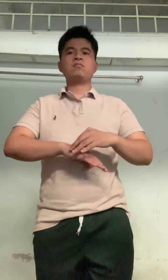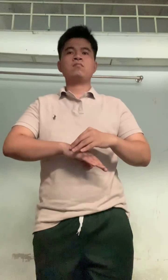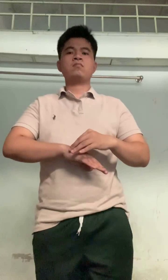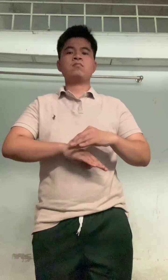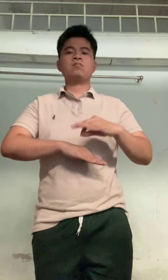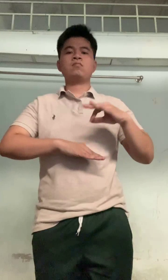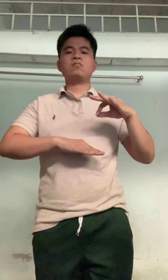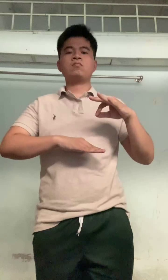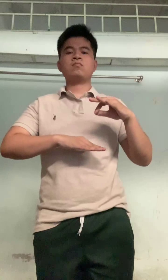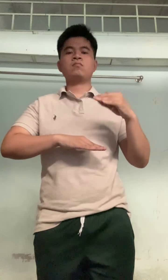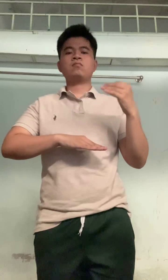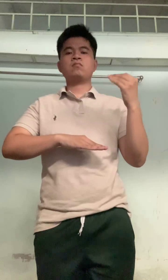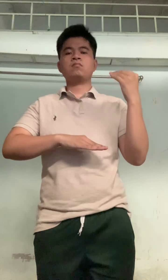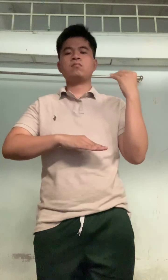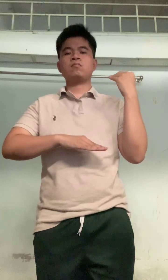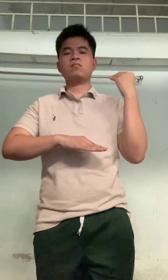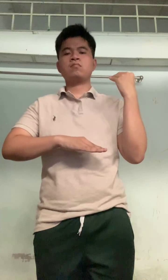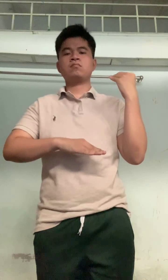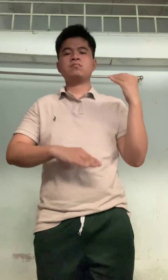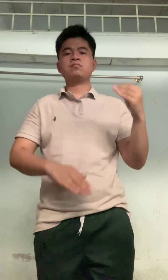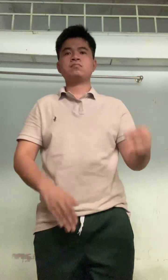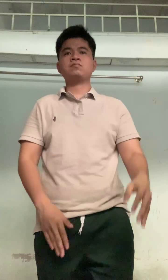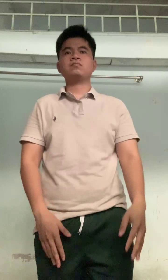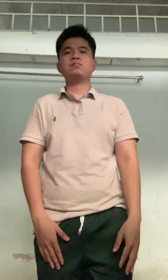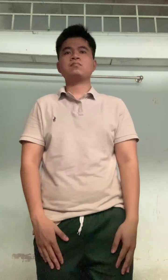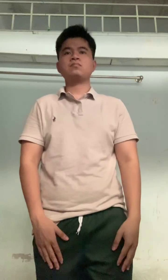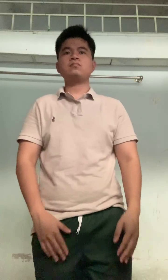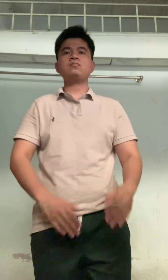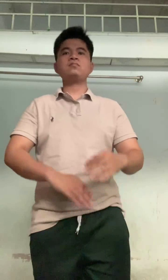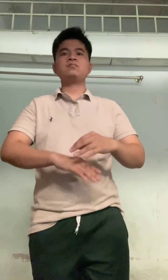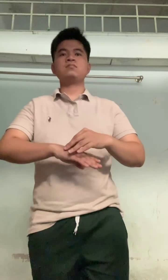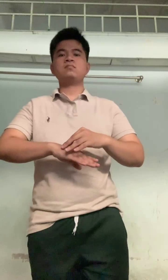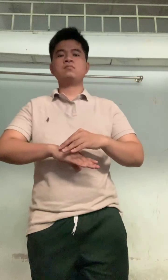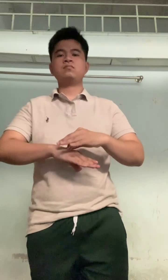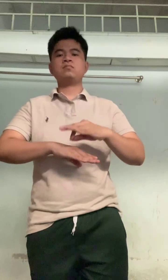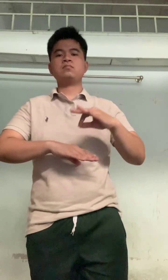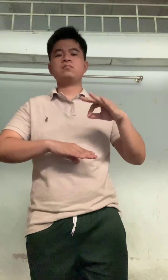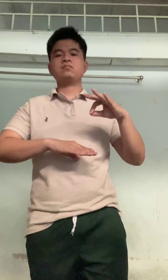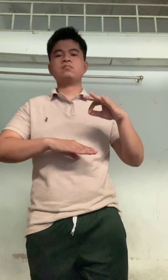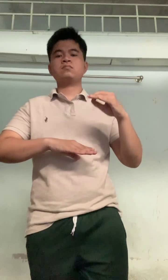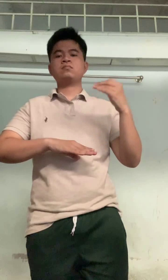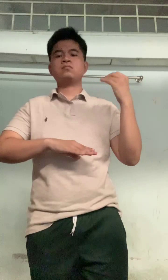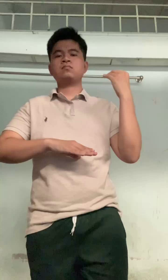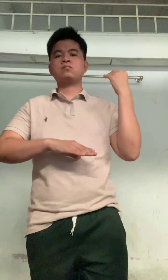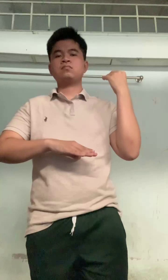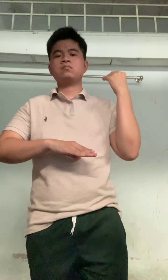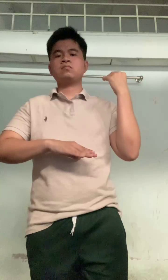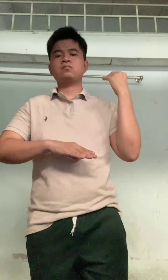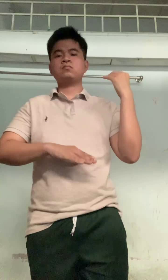tuan truoc